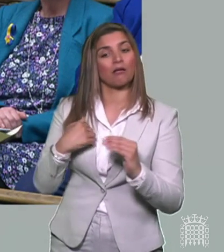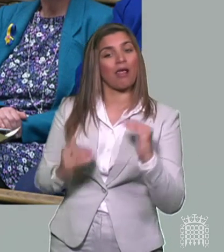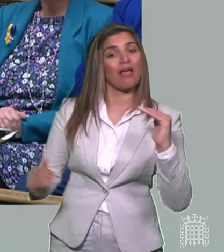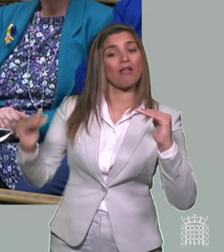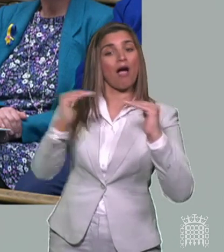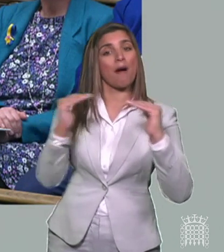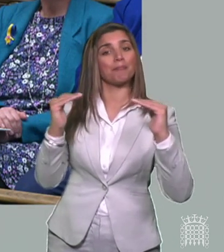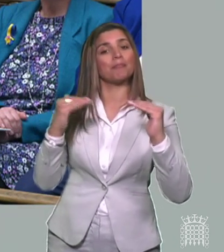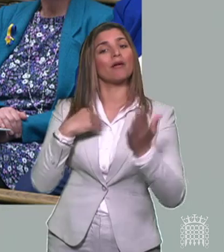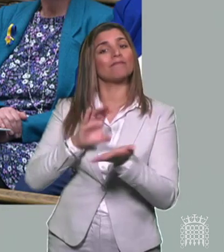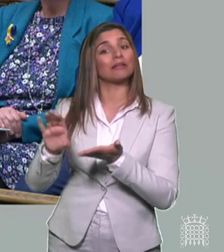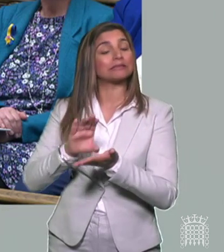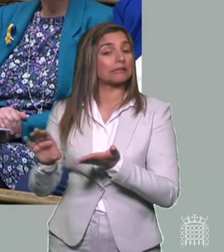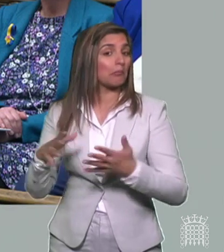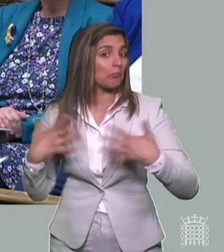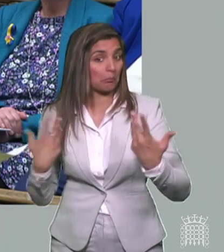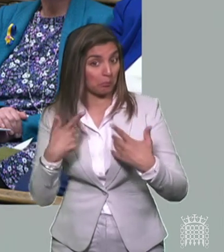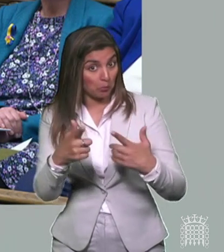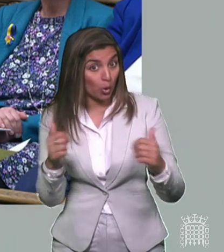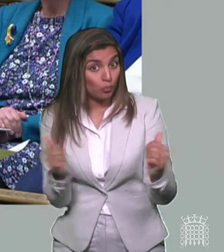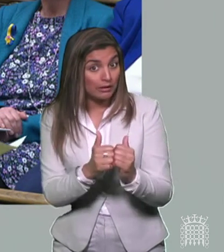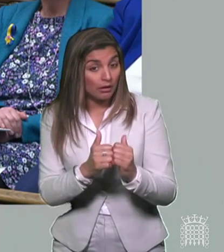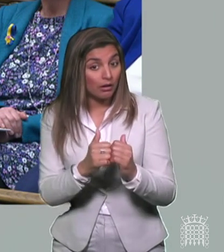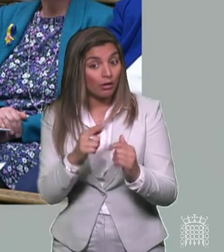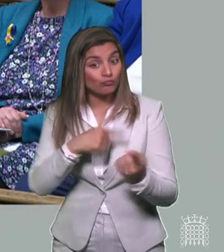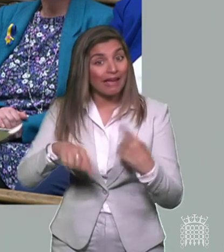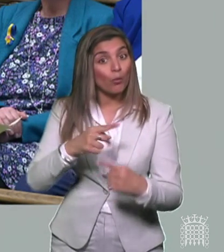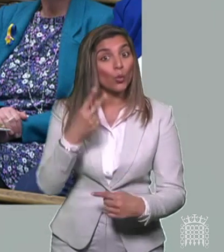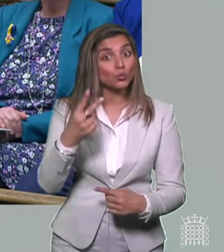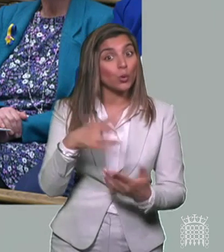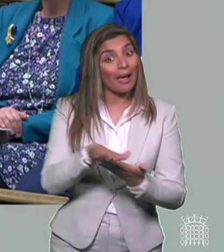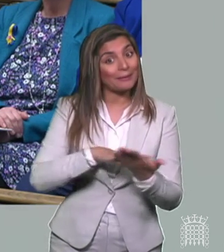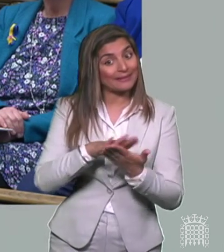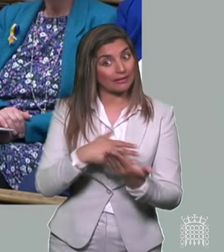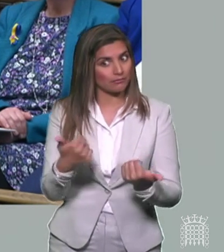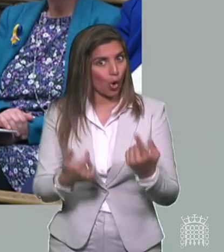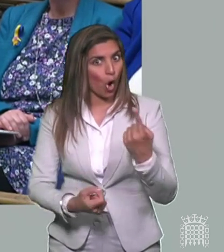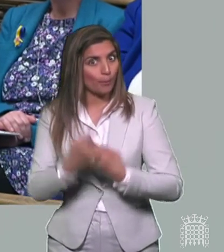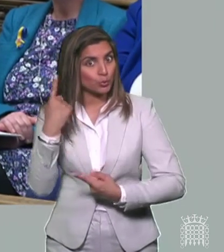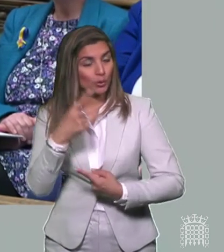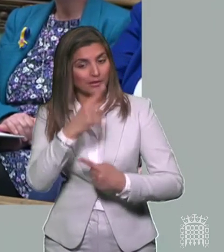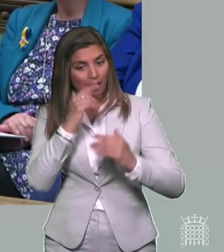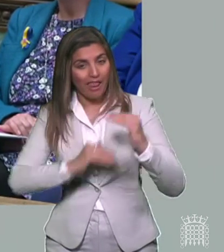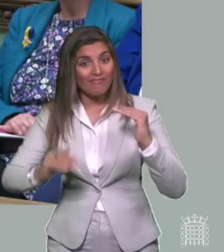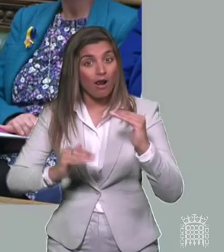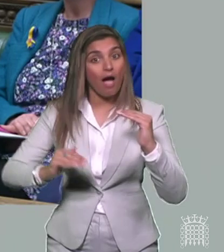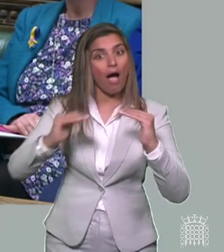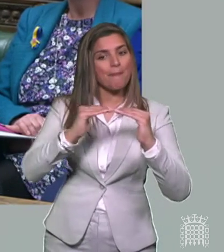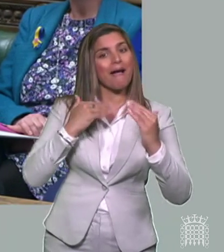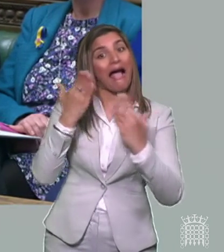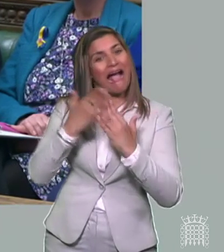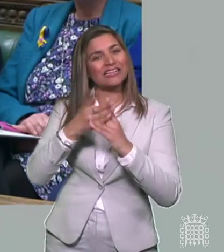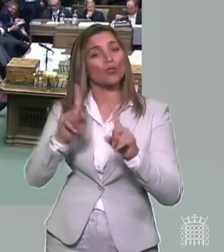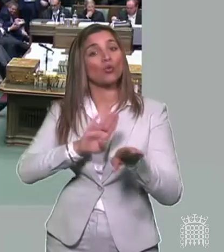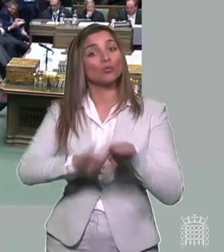Does the Prime Minister agree that round 2 of the levelling-up fund offers an excellent opportunity to level up access to sport?